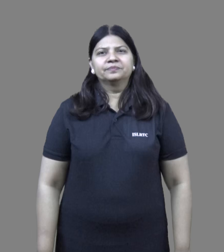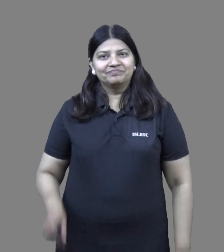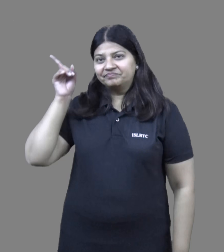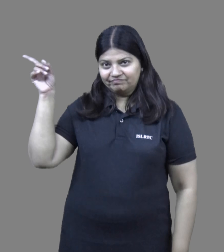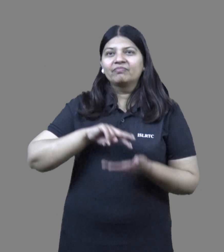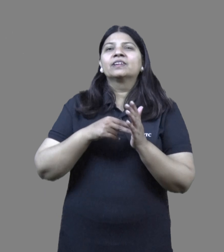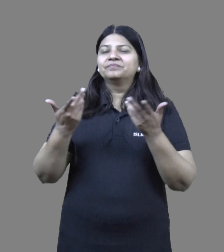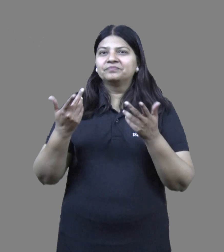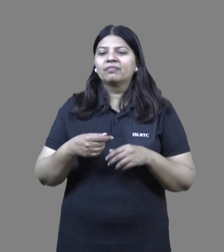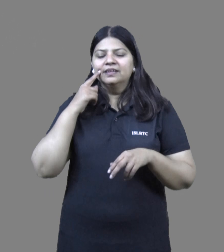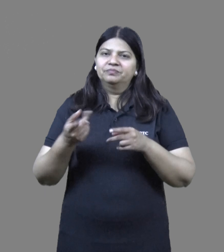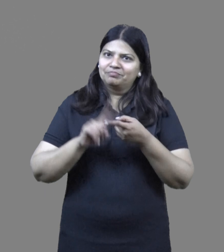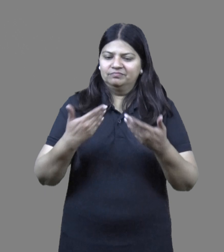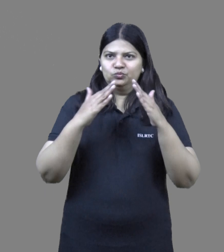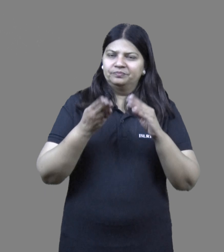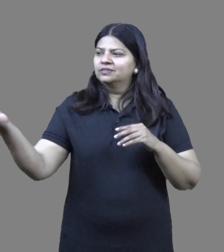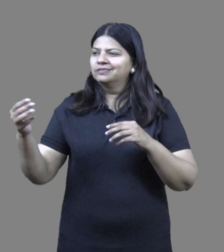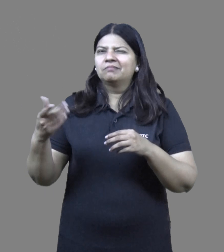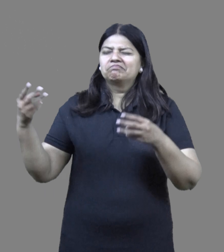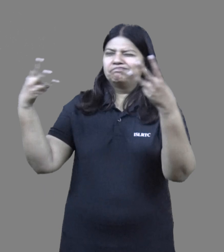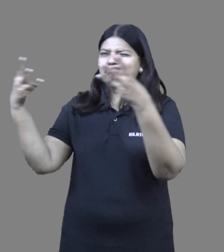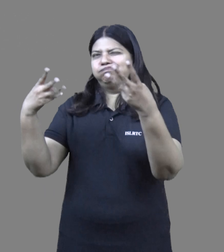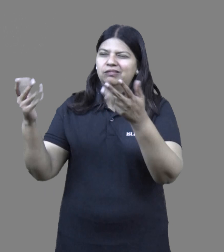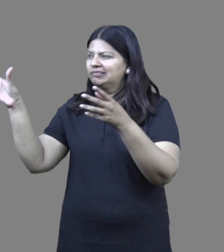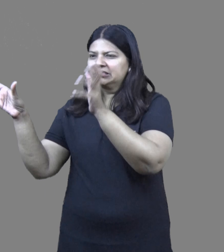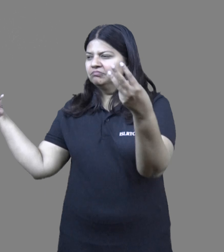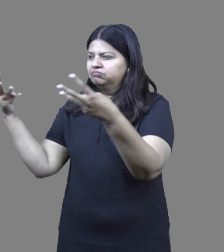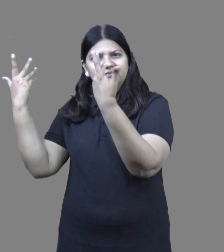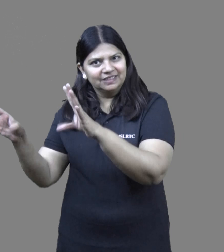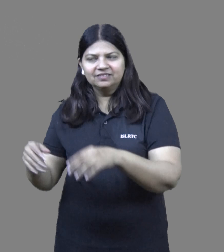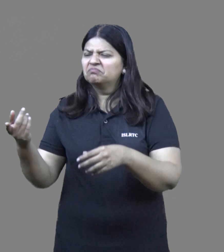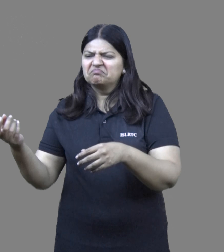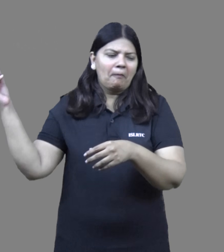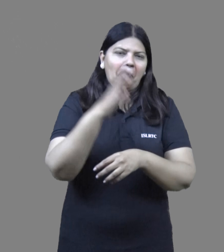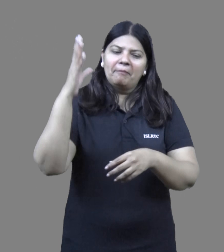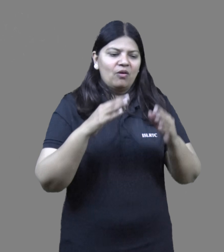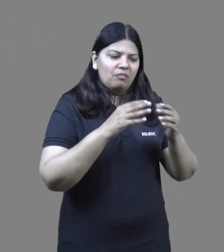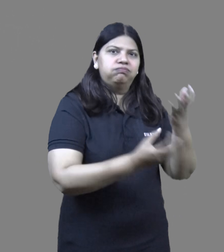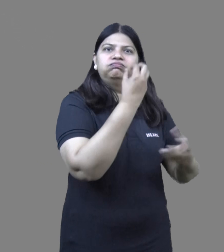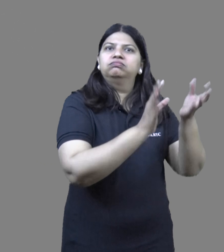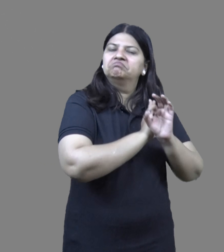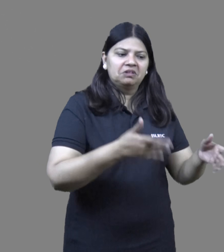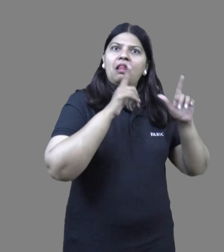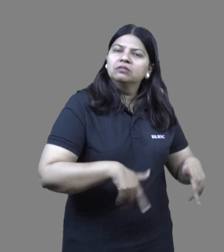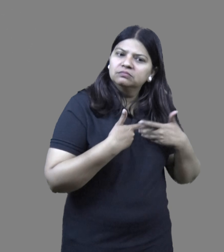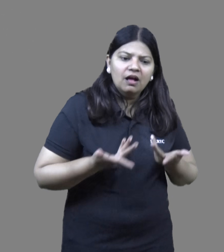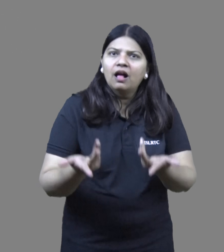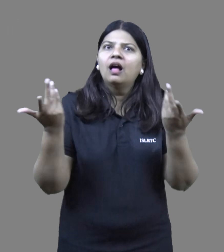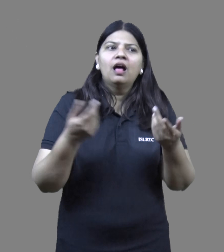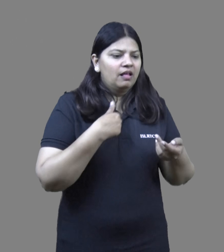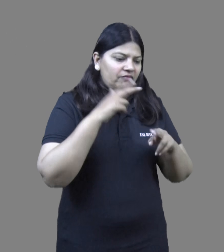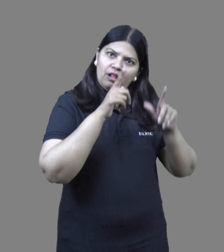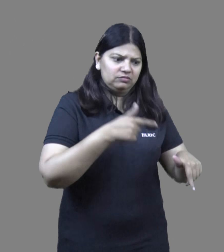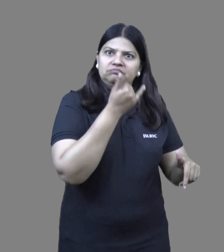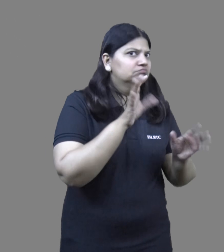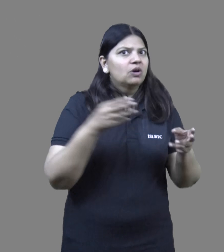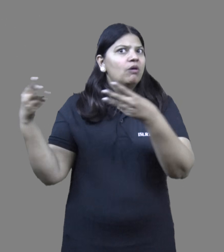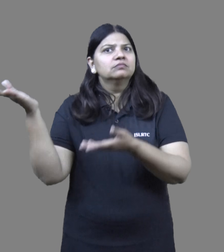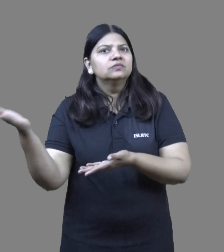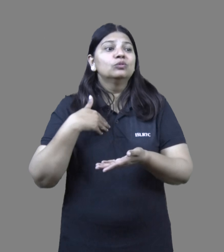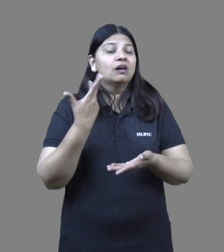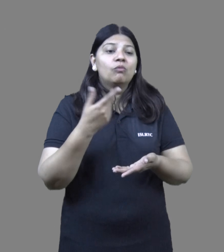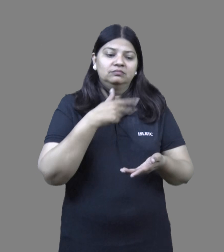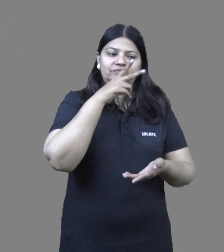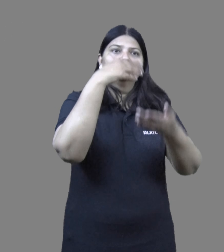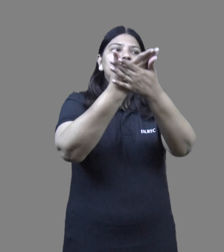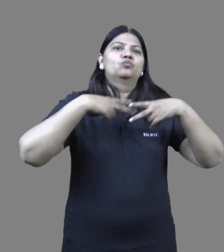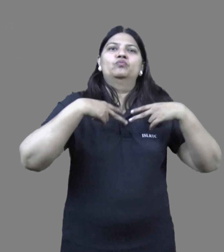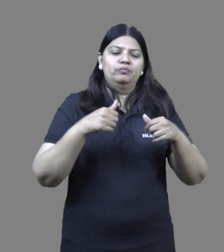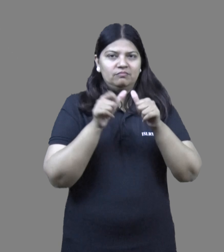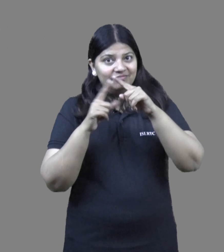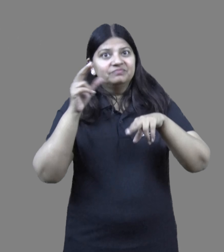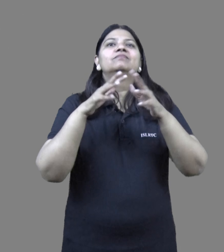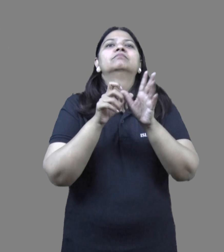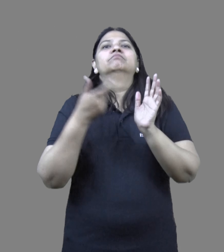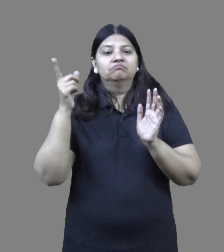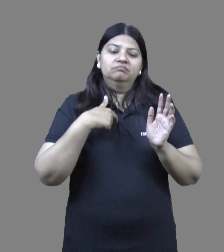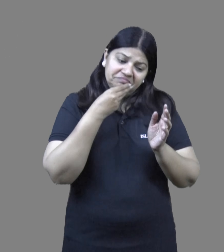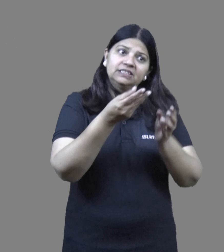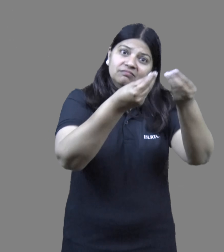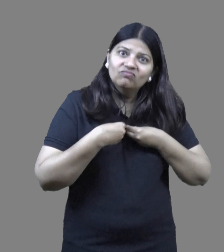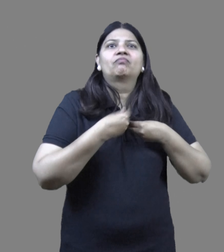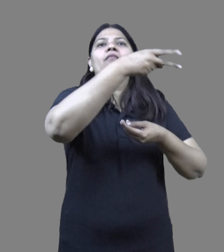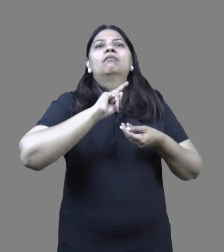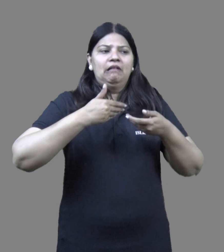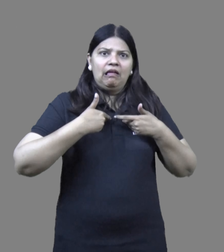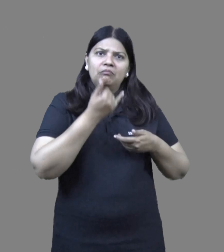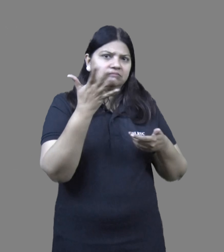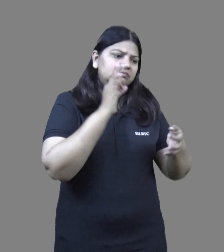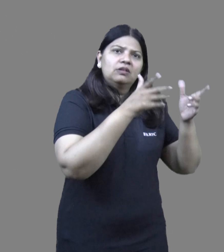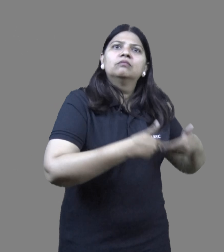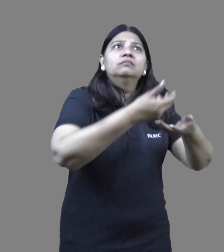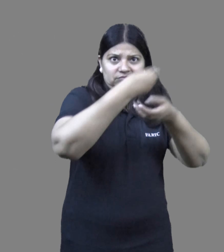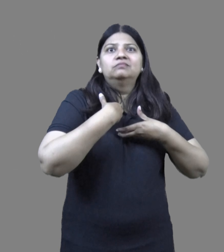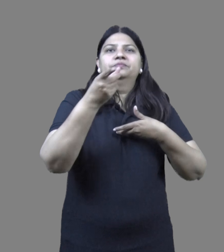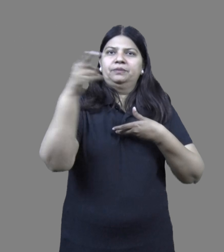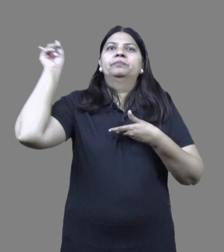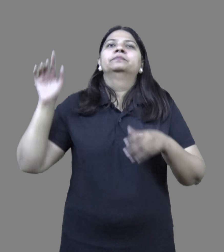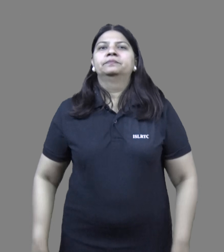Act of War